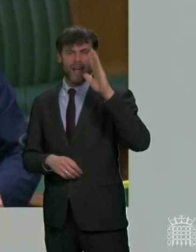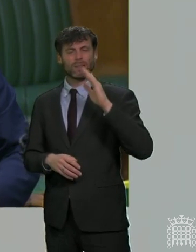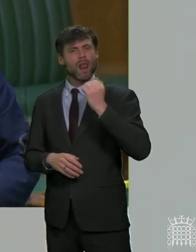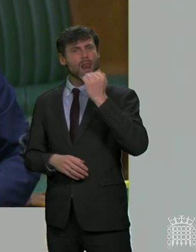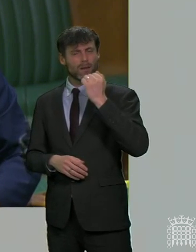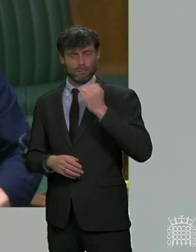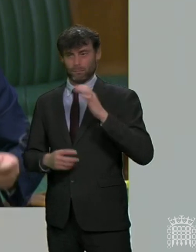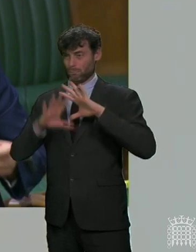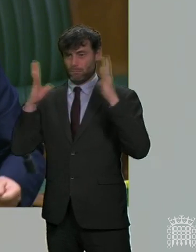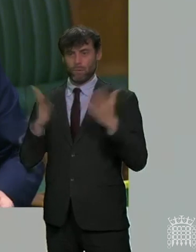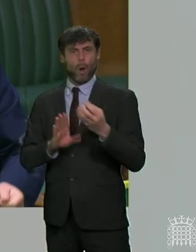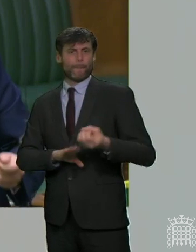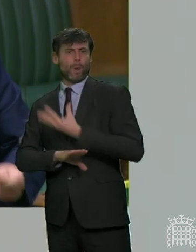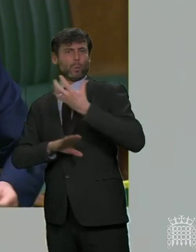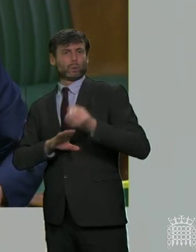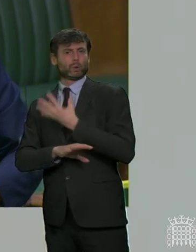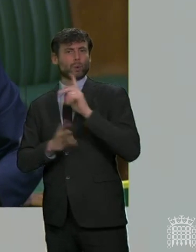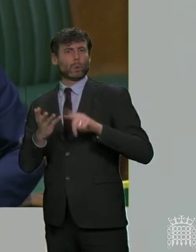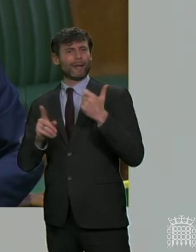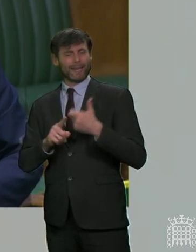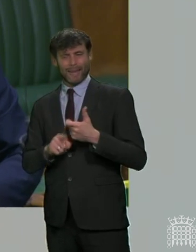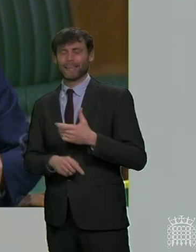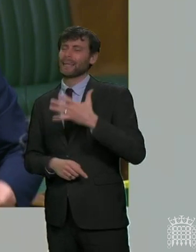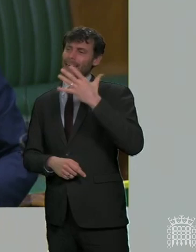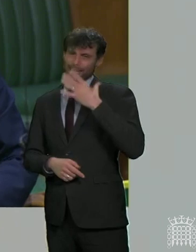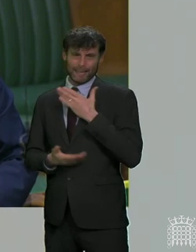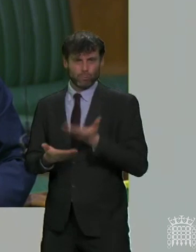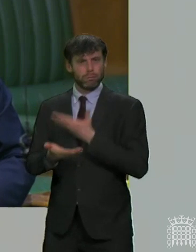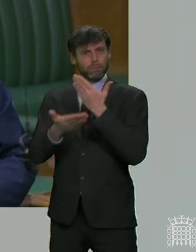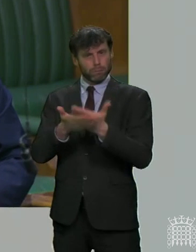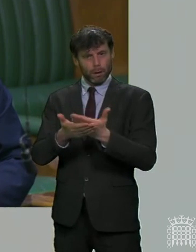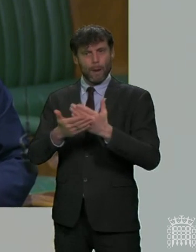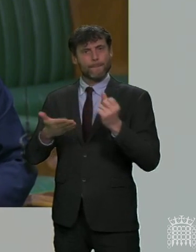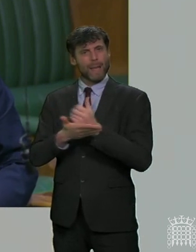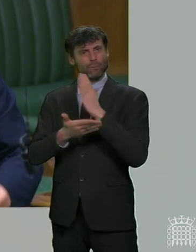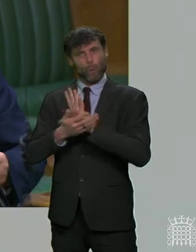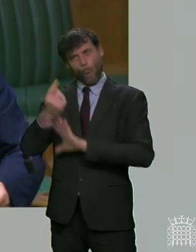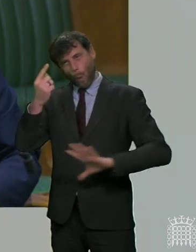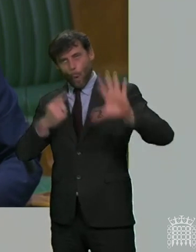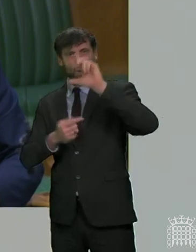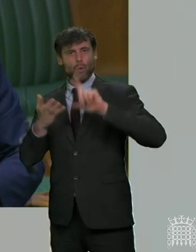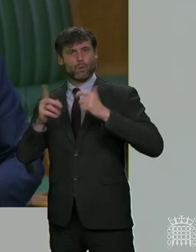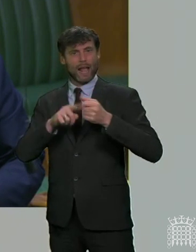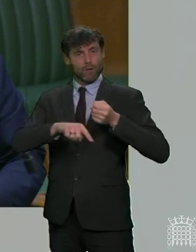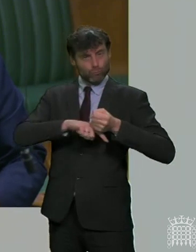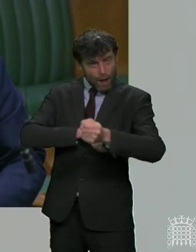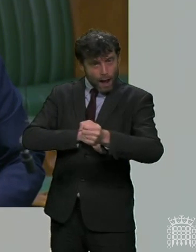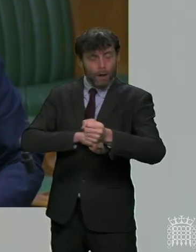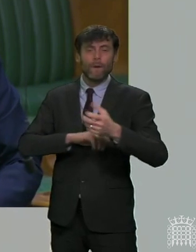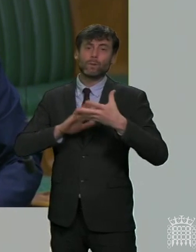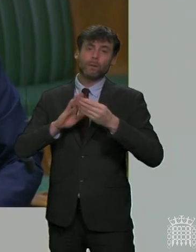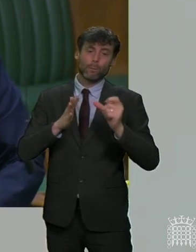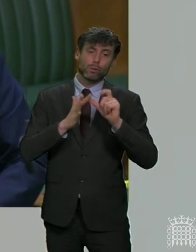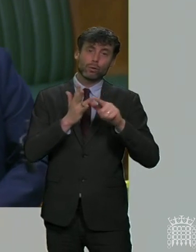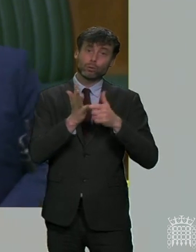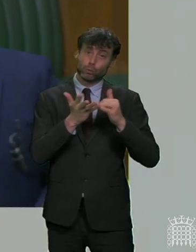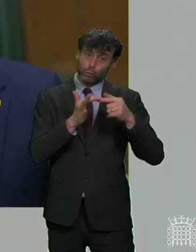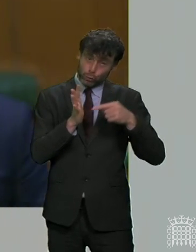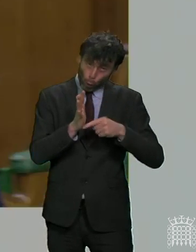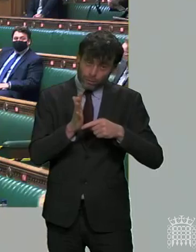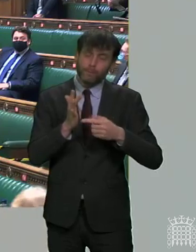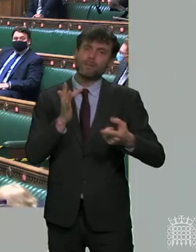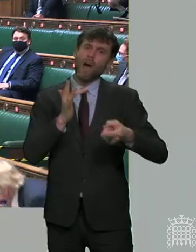Will my right honourable Friend kindly support a levelling up rail proposal that will not only look to support West Dorset, but also some of the most deprived areas in the south-west?